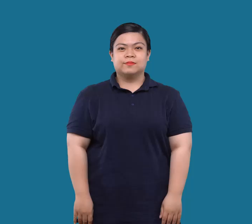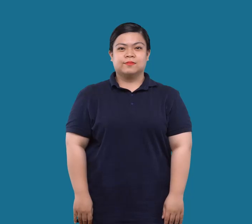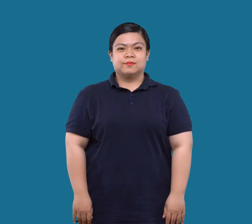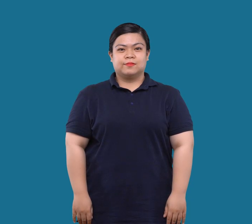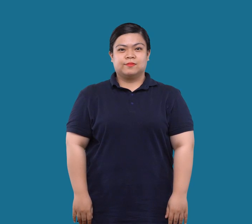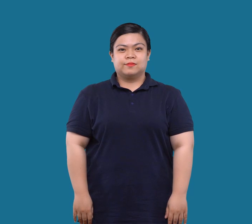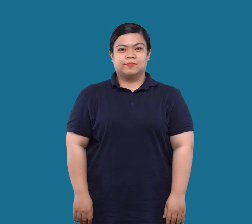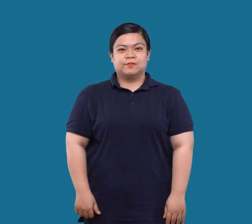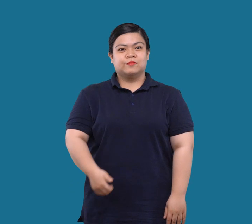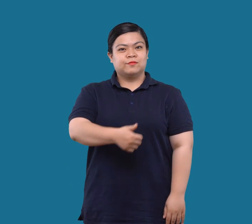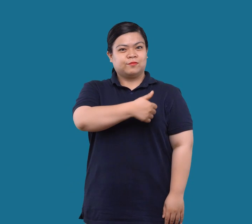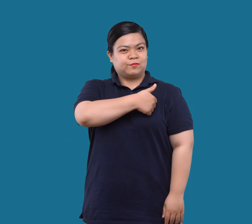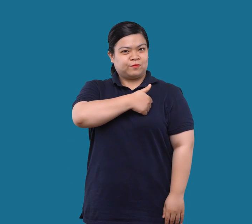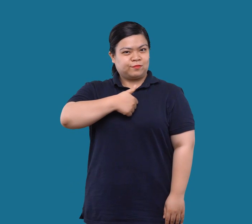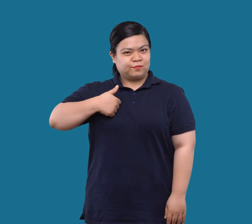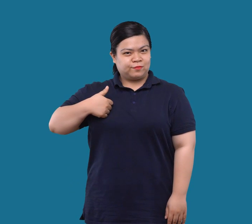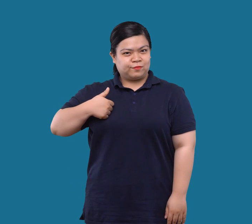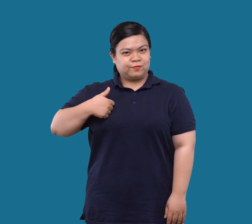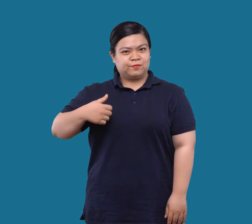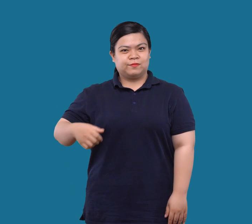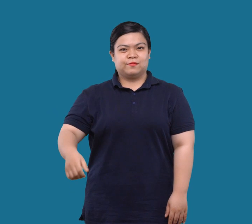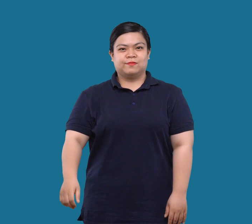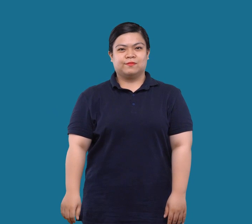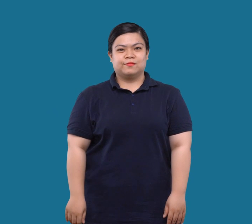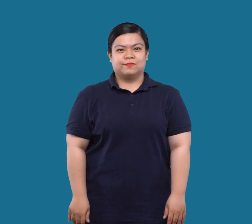con người